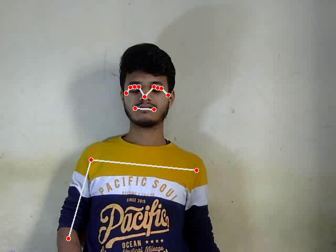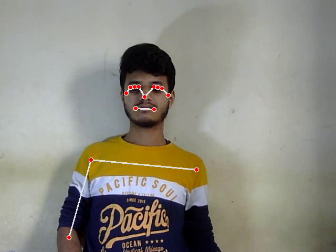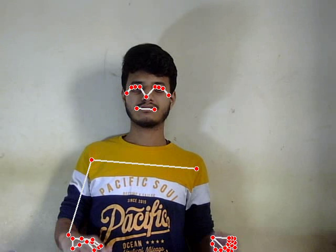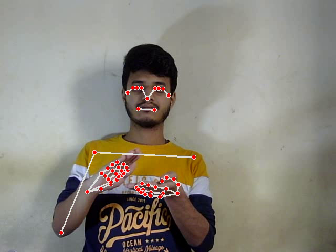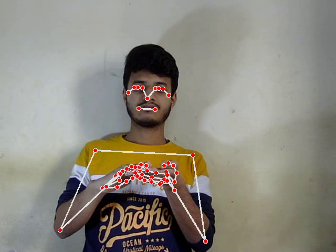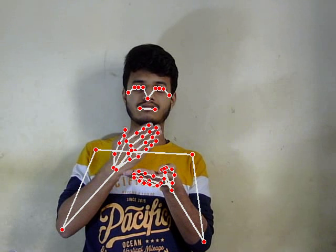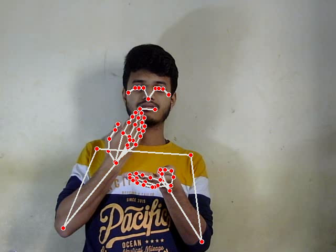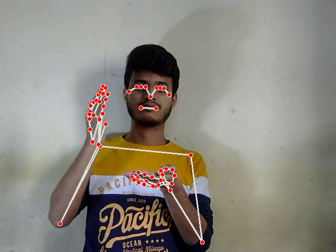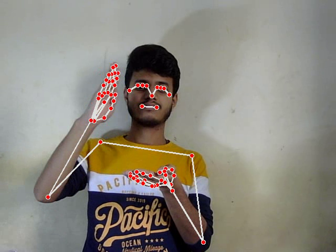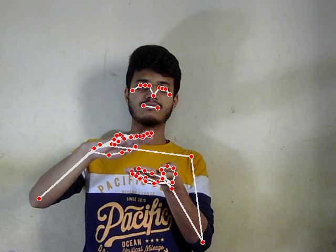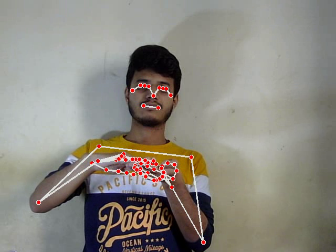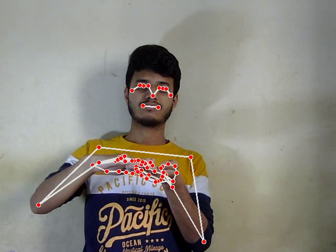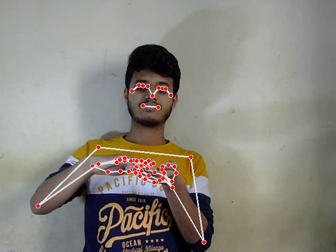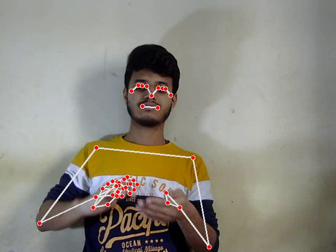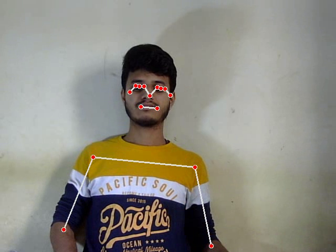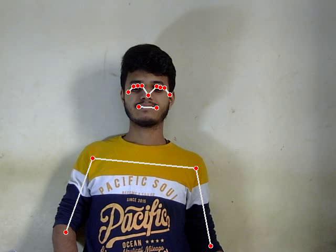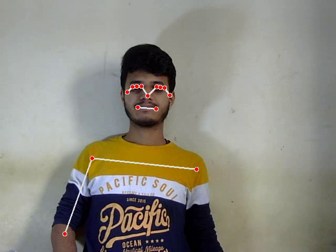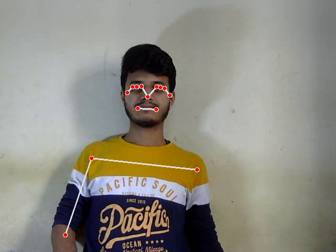bad